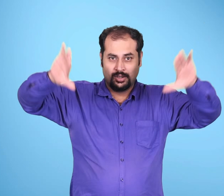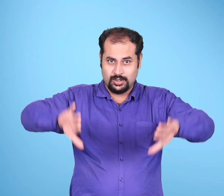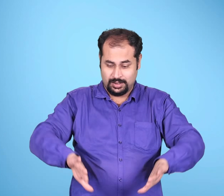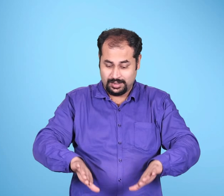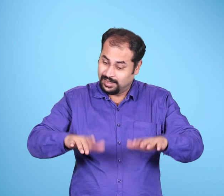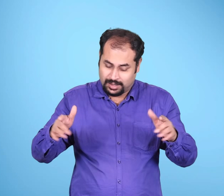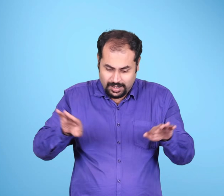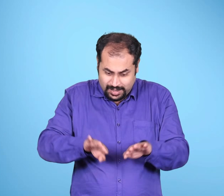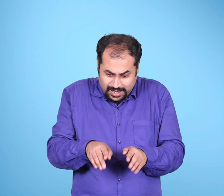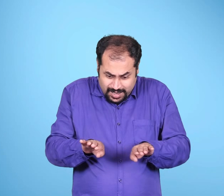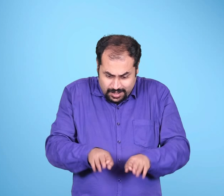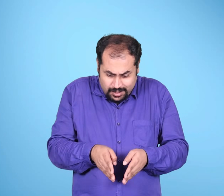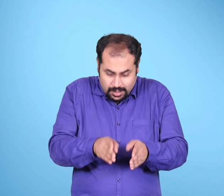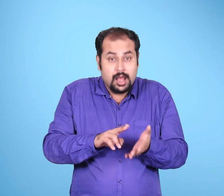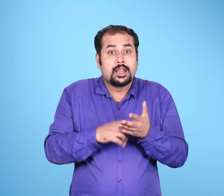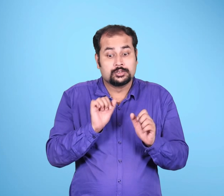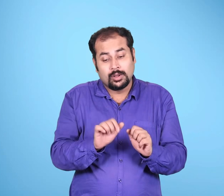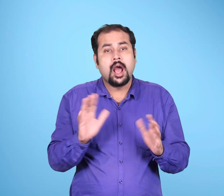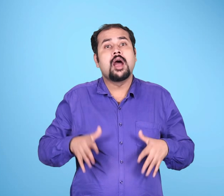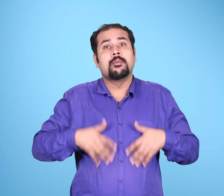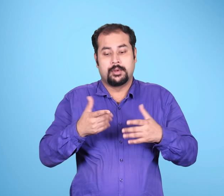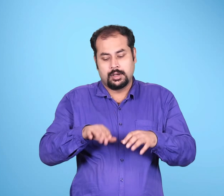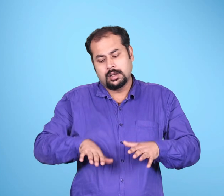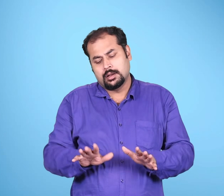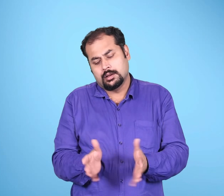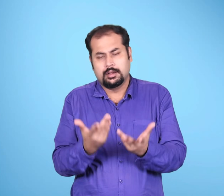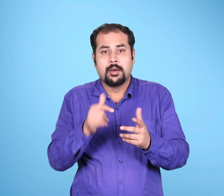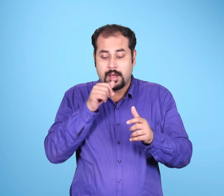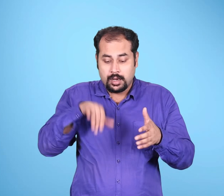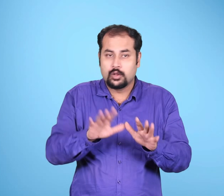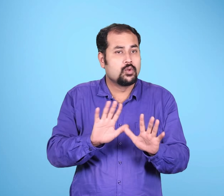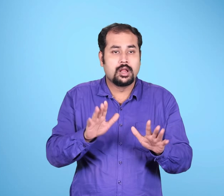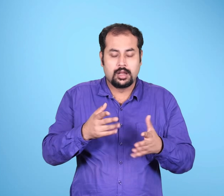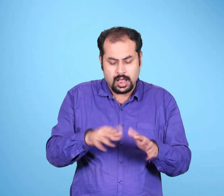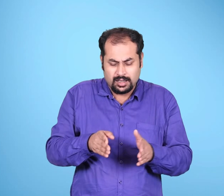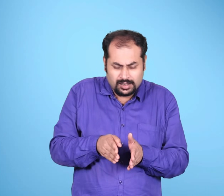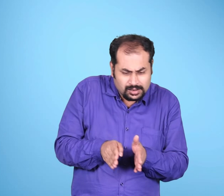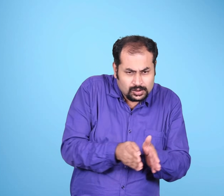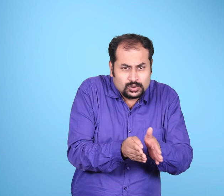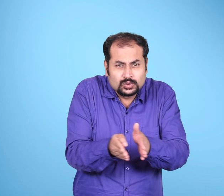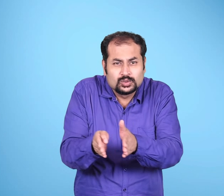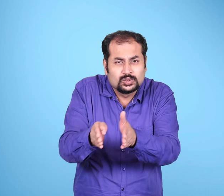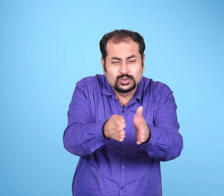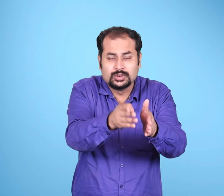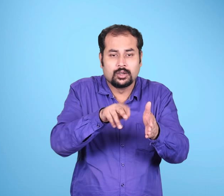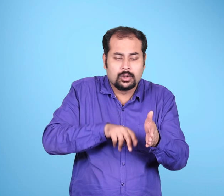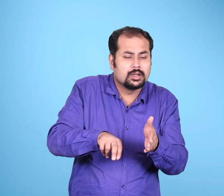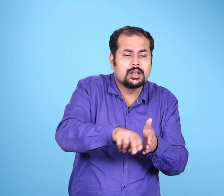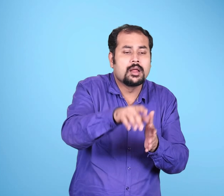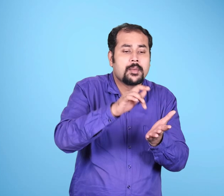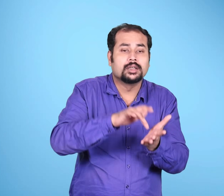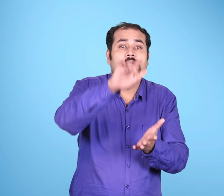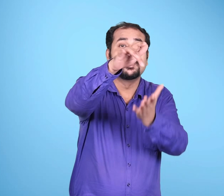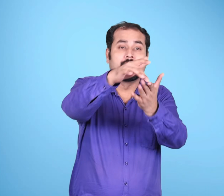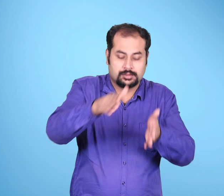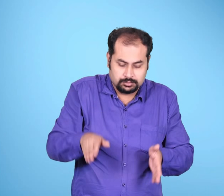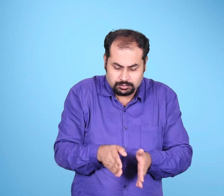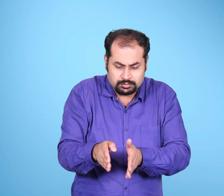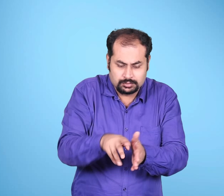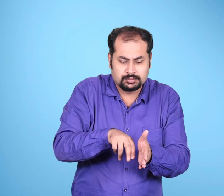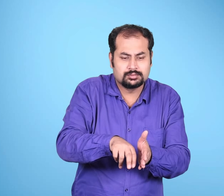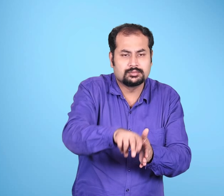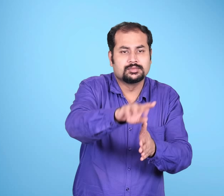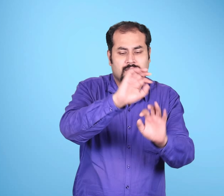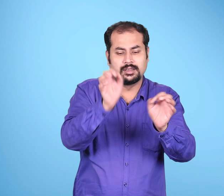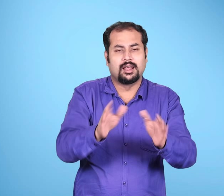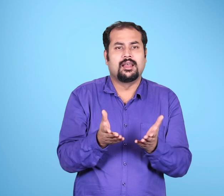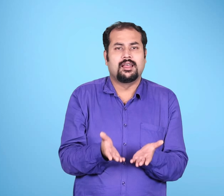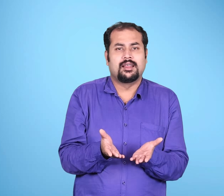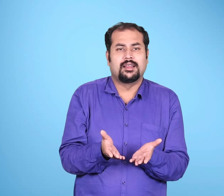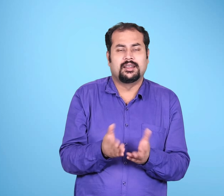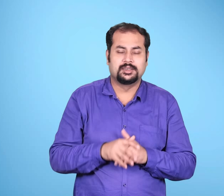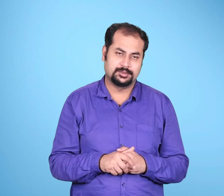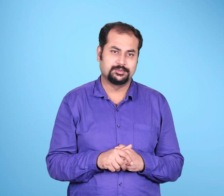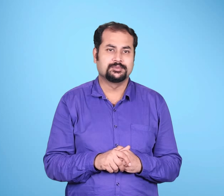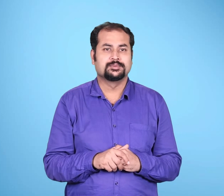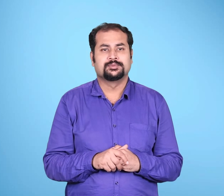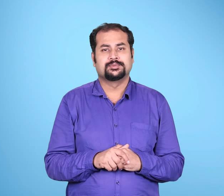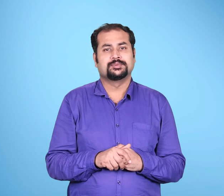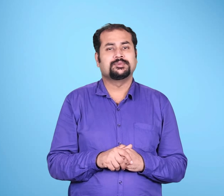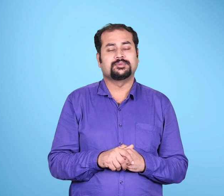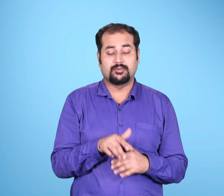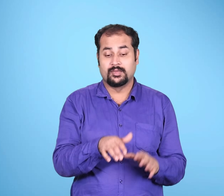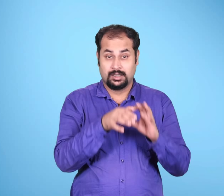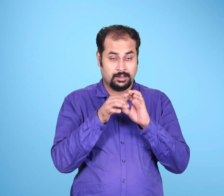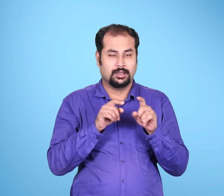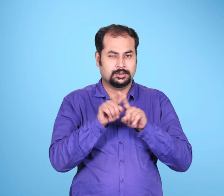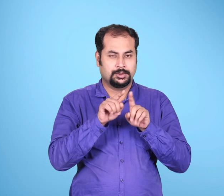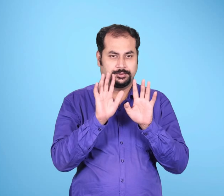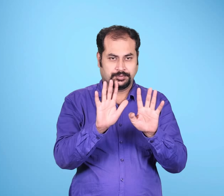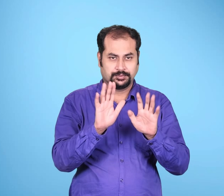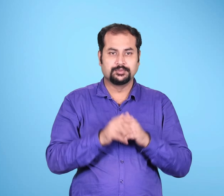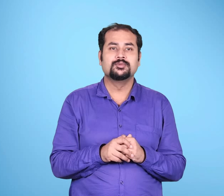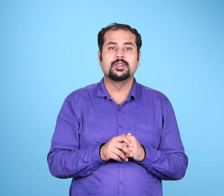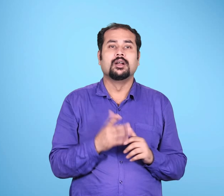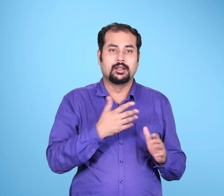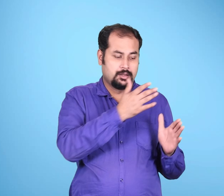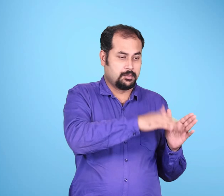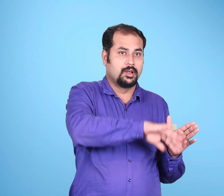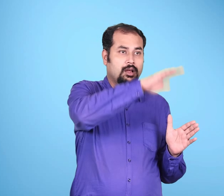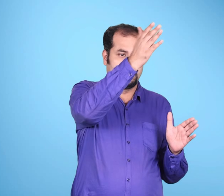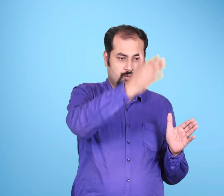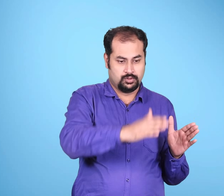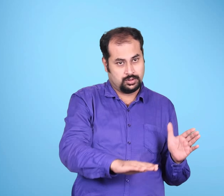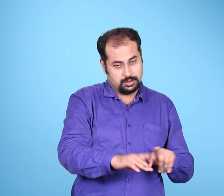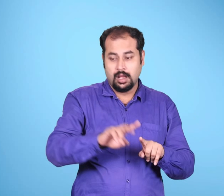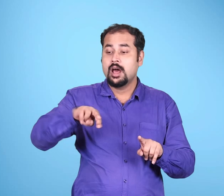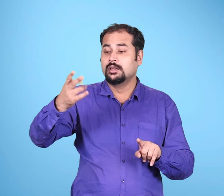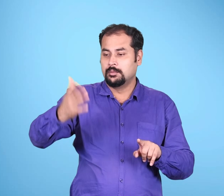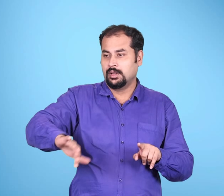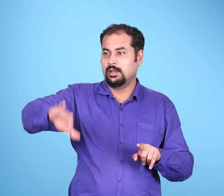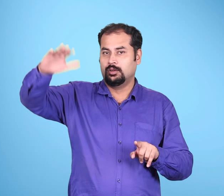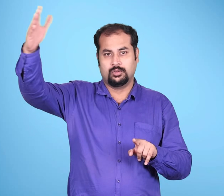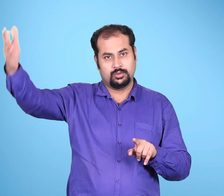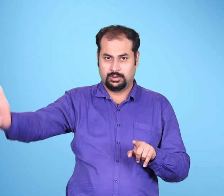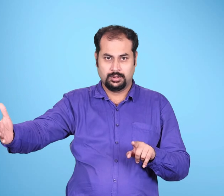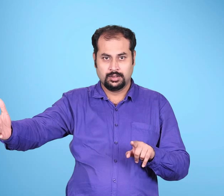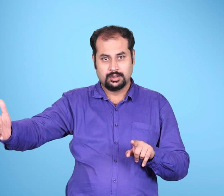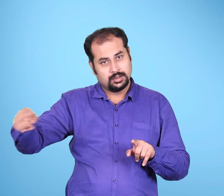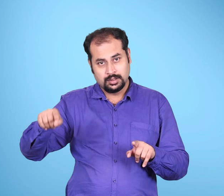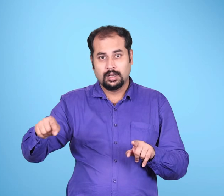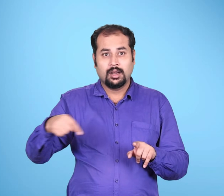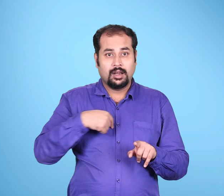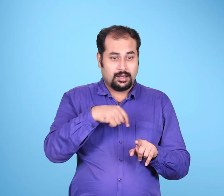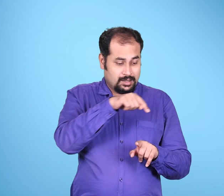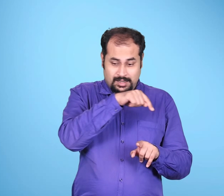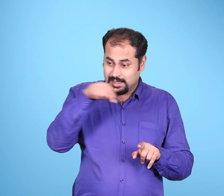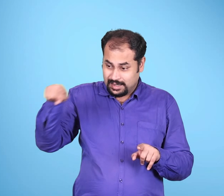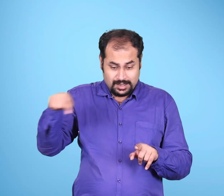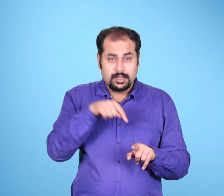across mountains, for example, the Banihal pass on the Pirpanjal range range links Kashmir valley